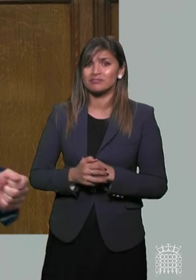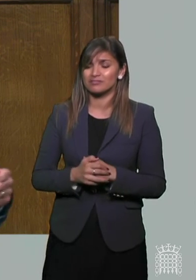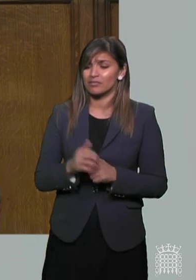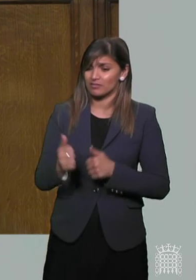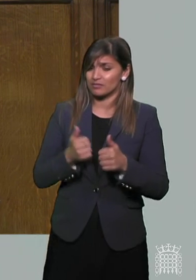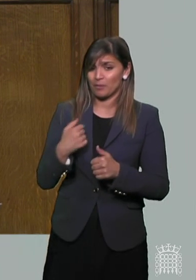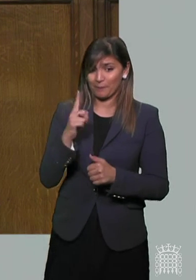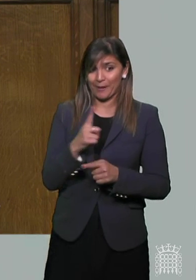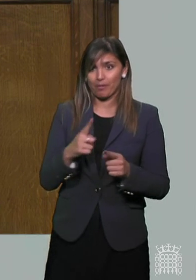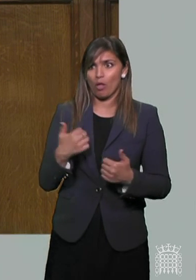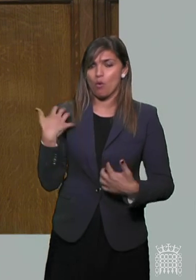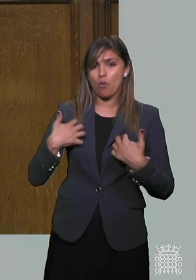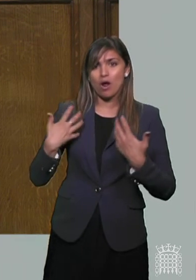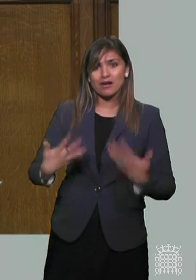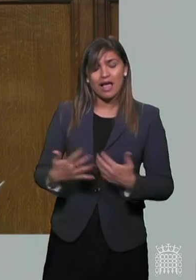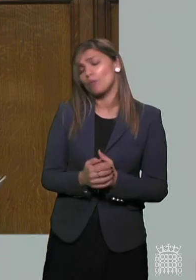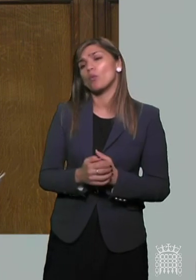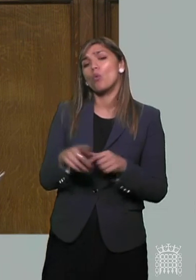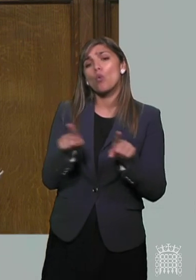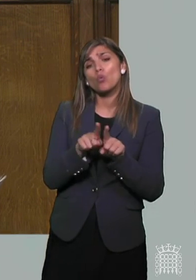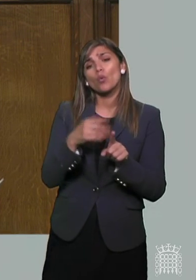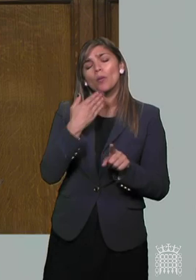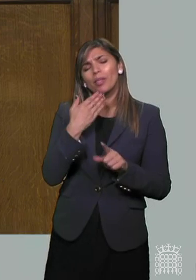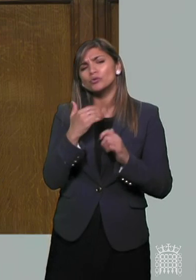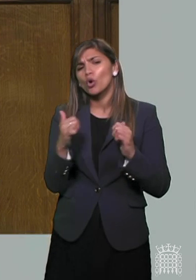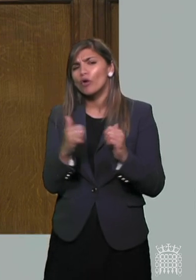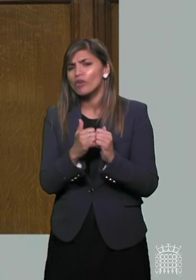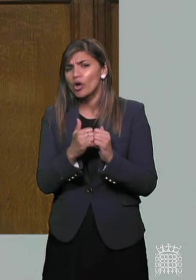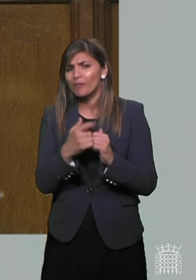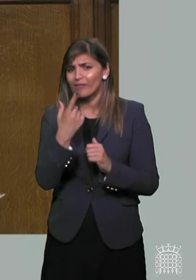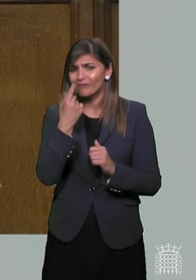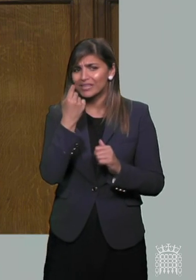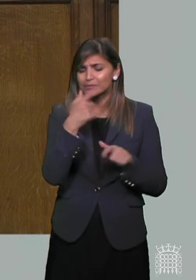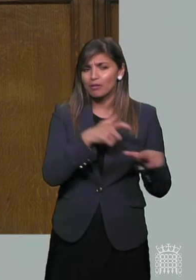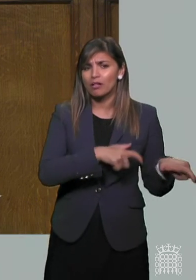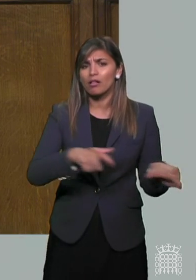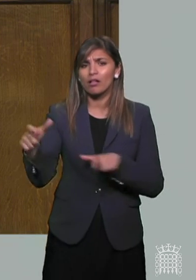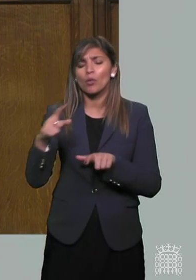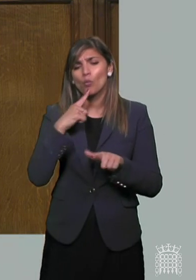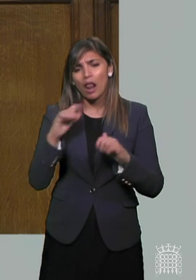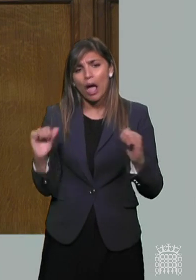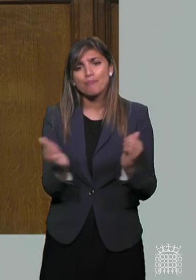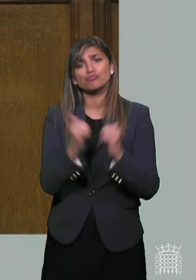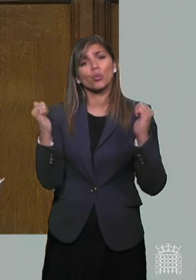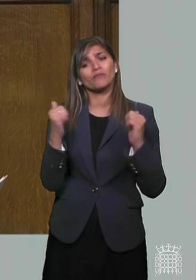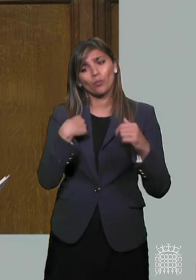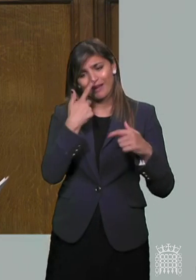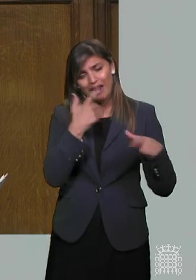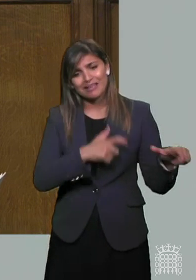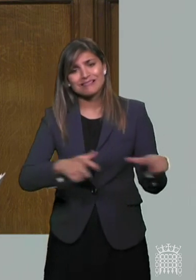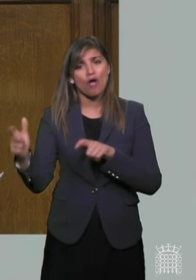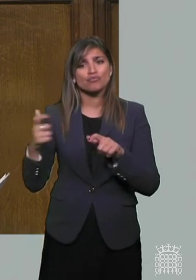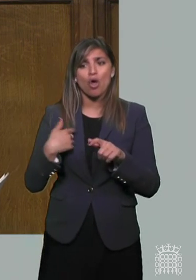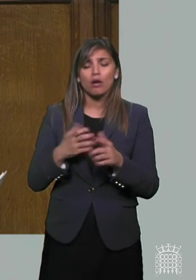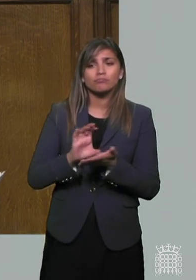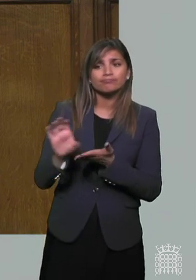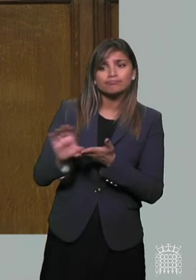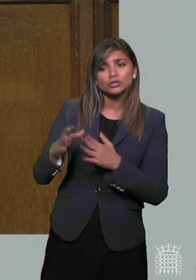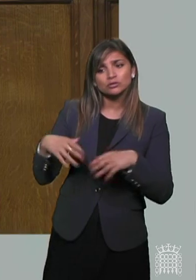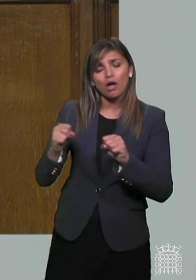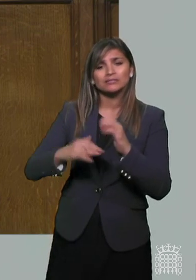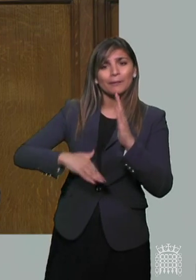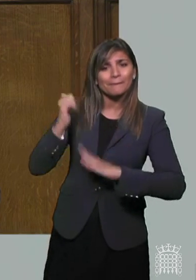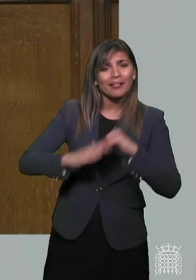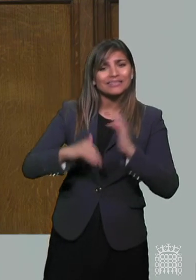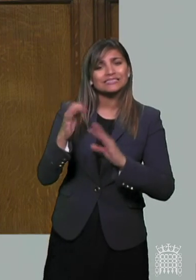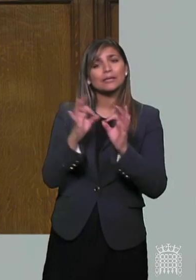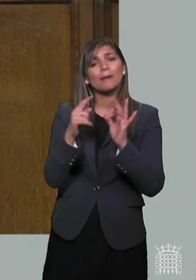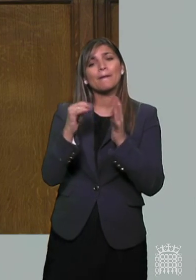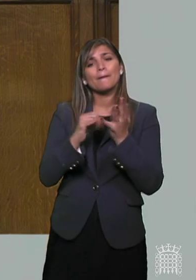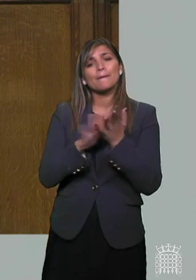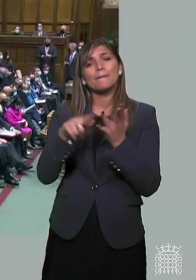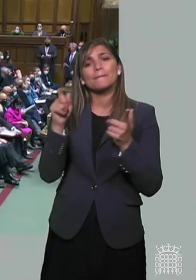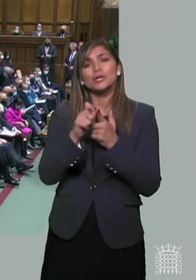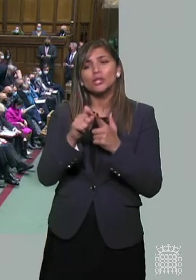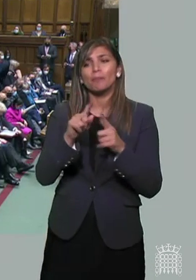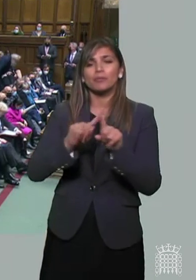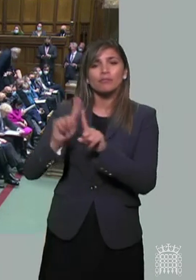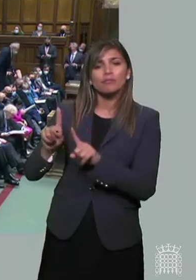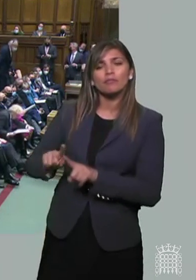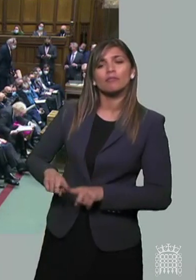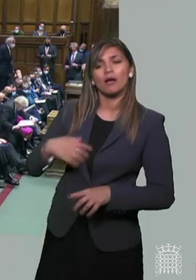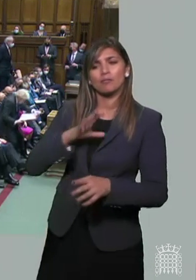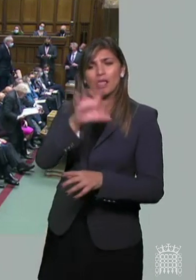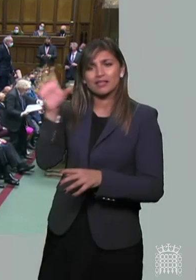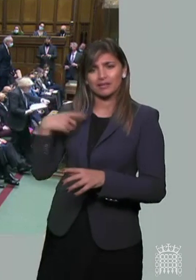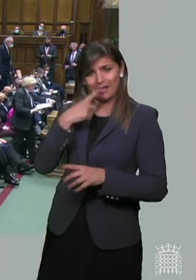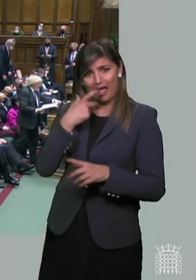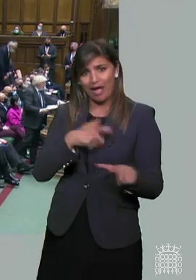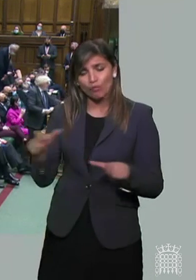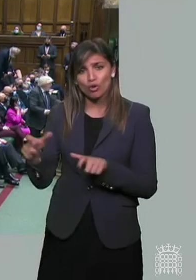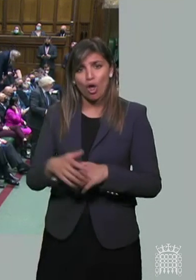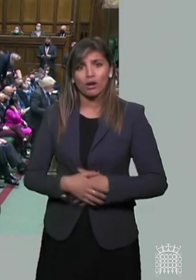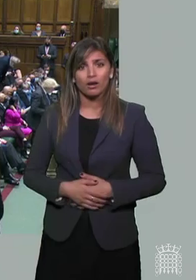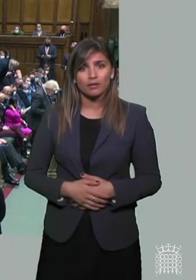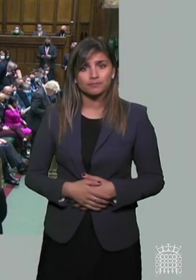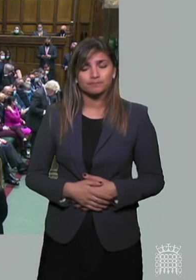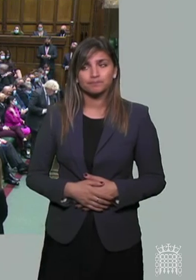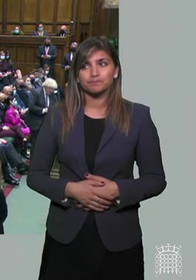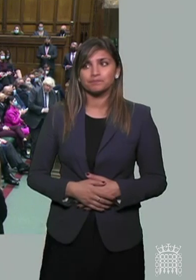Will he encourage the Secretary of State for Transport to confirm that the feasibility study for Ferryhill station will be approved at his earliest convenience so that we can get on with levelling up and building back better for Ferryhill, Bishop Middleham, Sedgefield and the Cornforths?